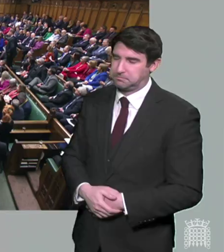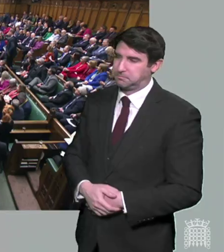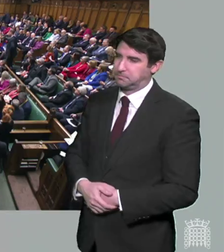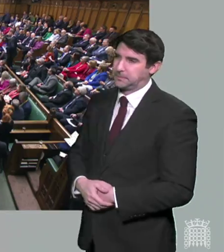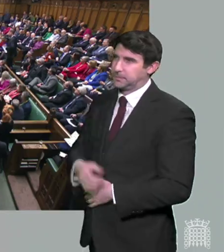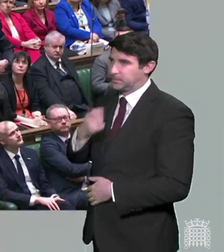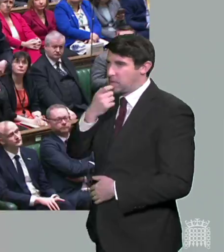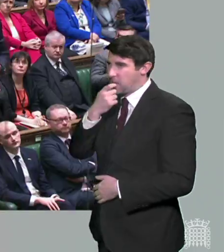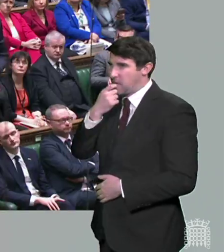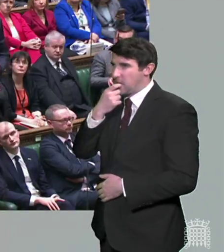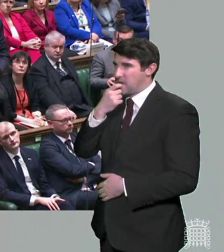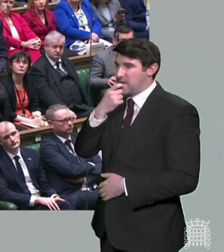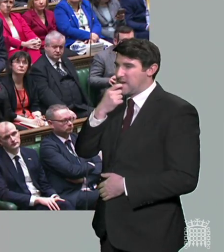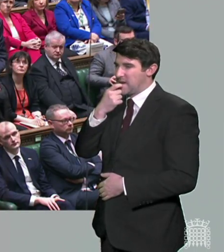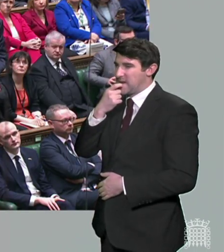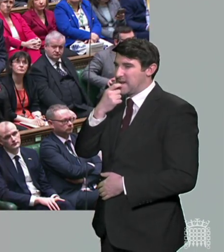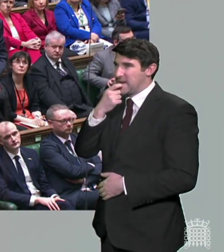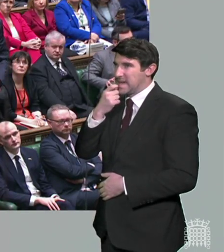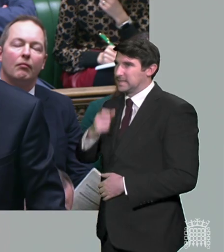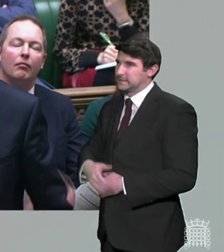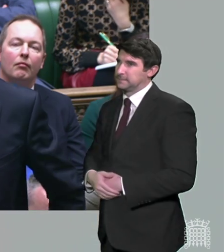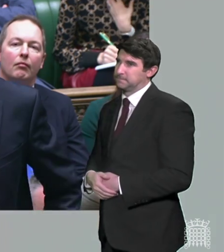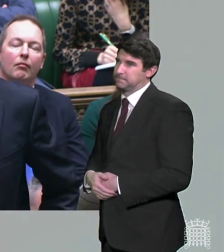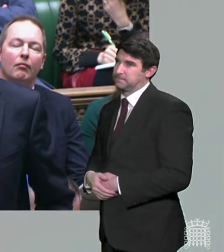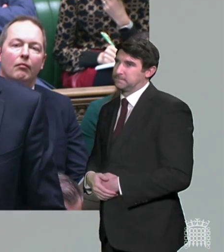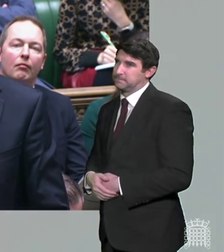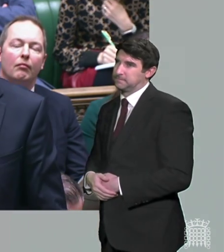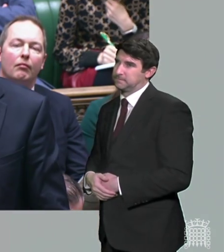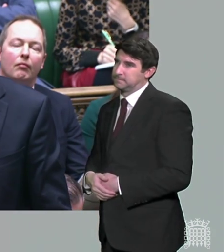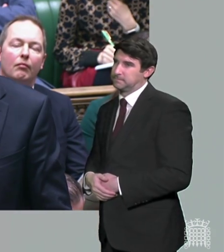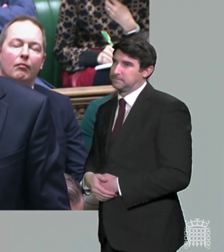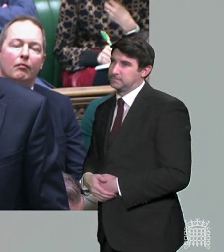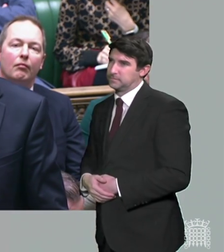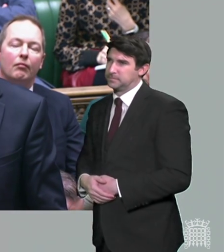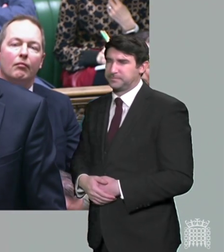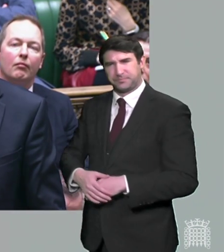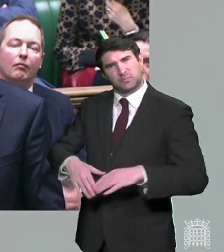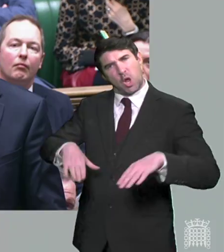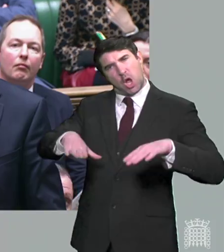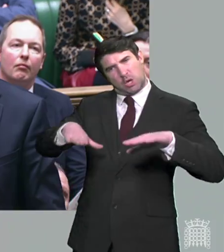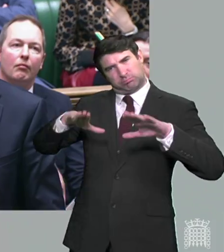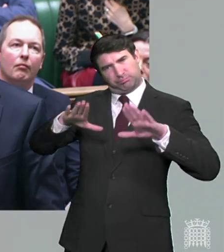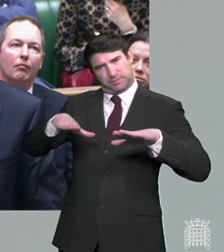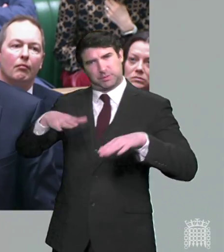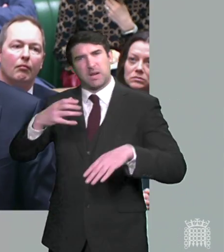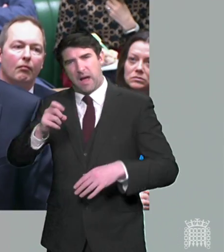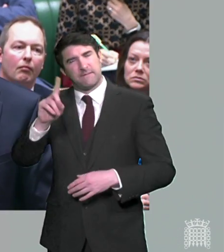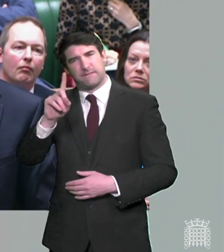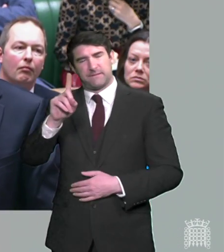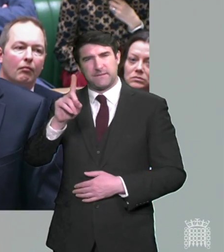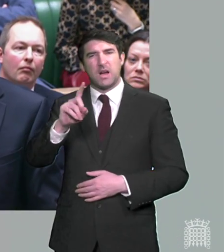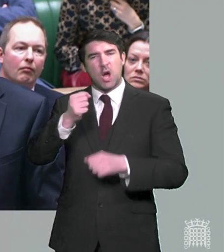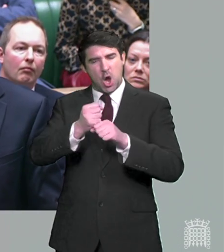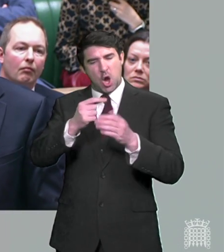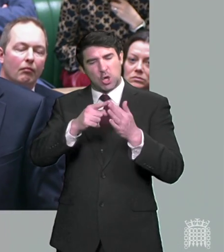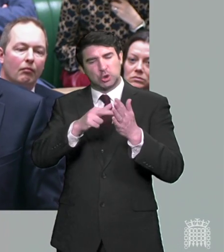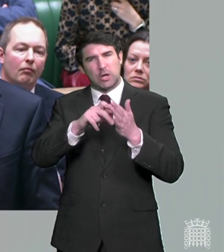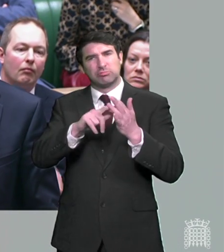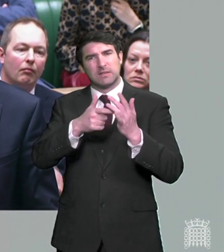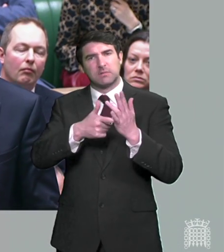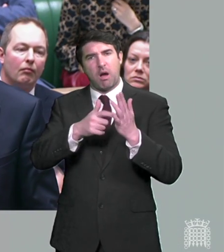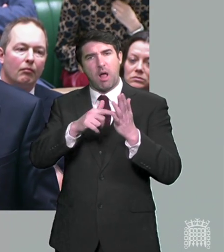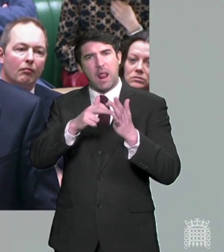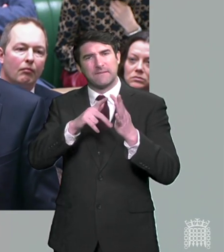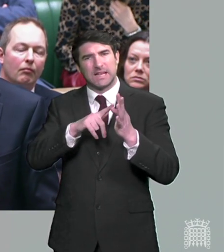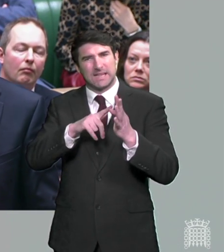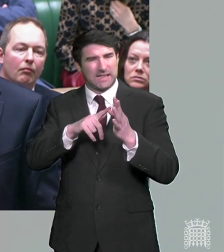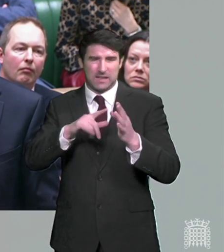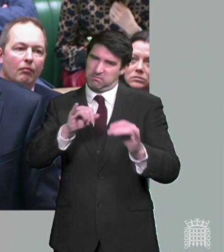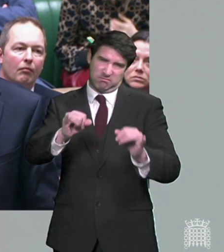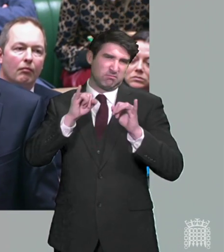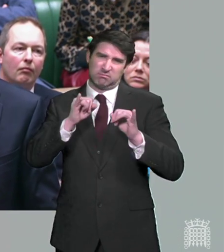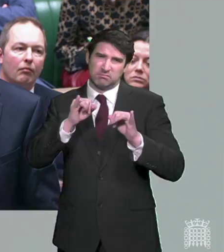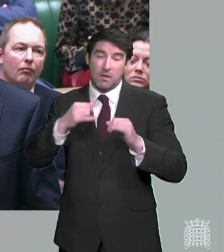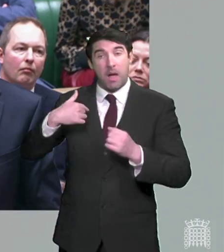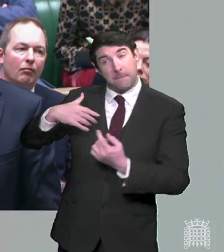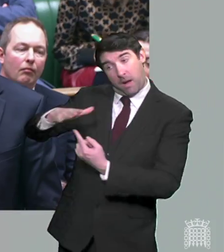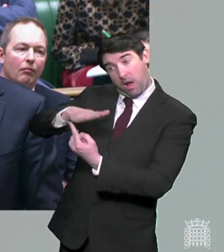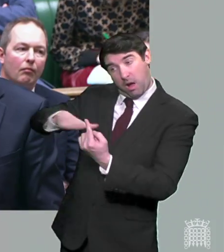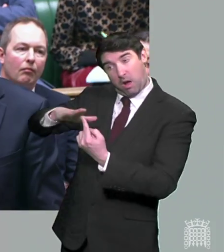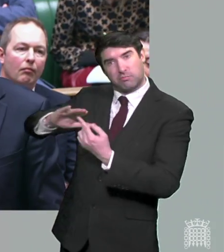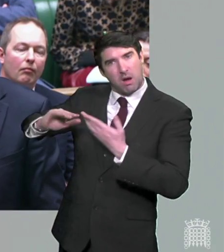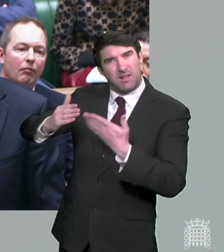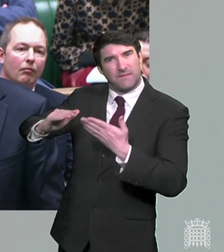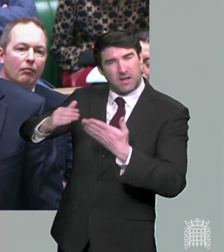The UK Government’s fiscally illiterate electricity generator levy will choke off billions from future investments in the kind of renewable energy projects that my Angus constituency excels at delivering.